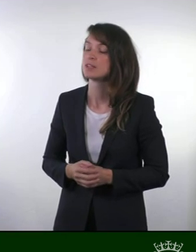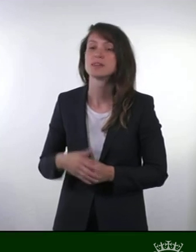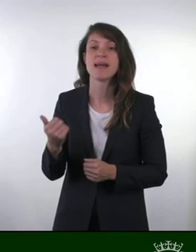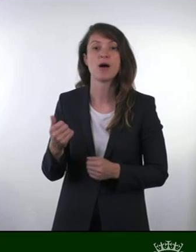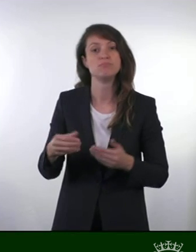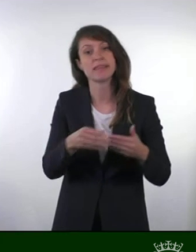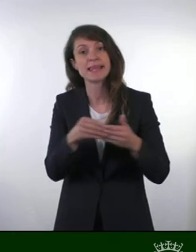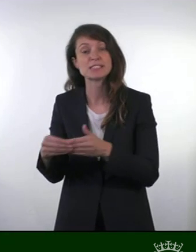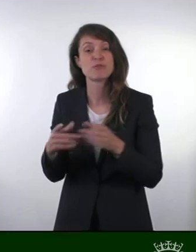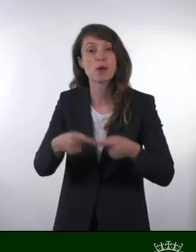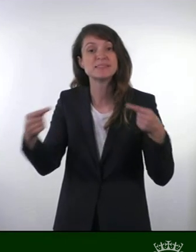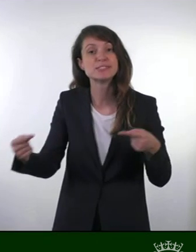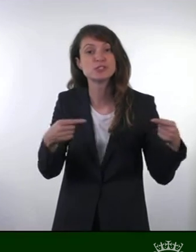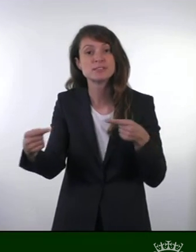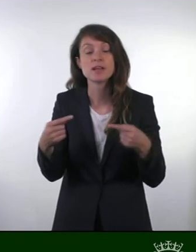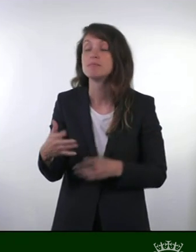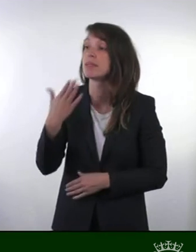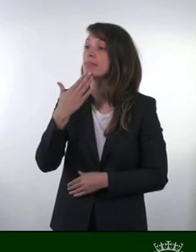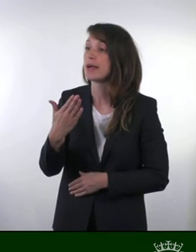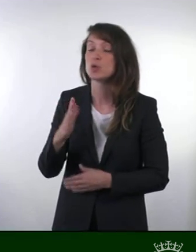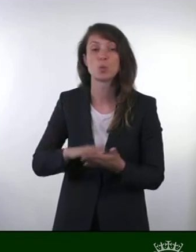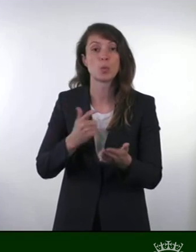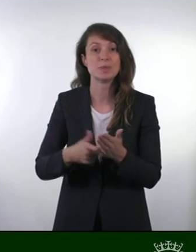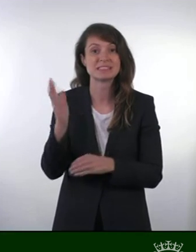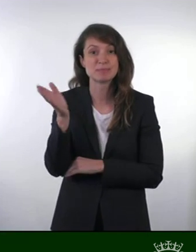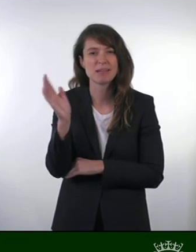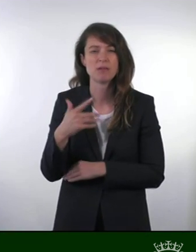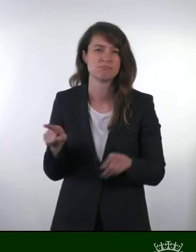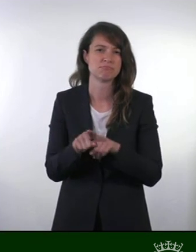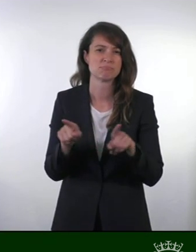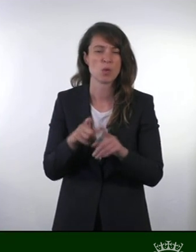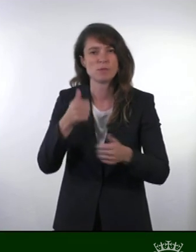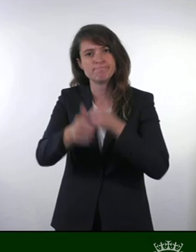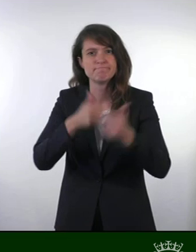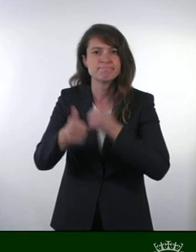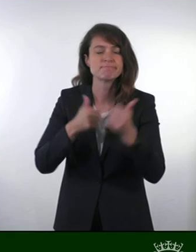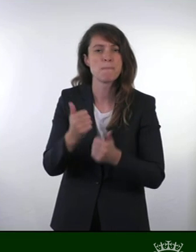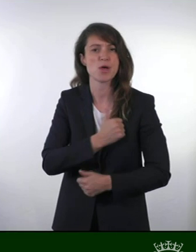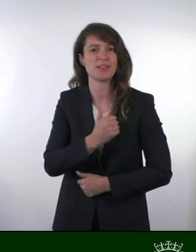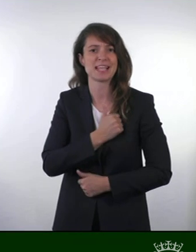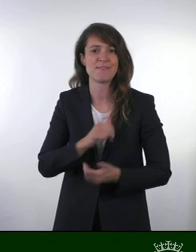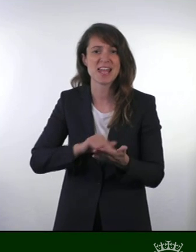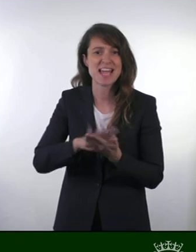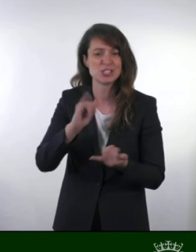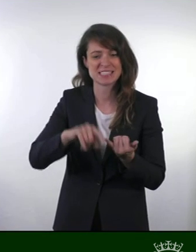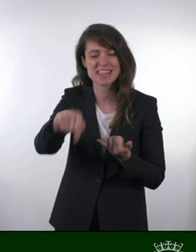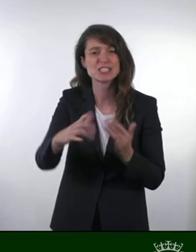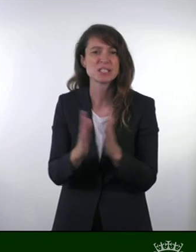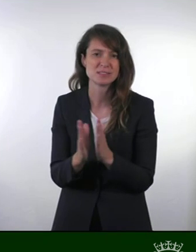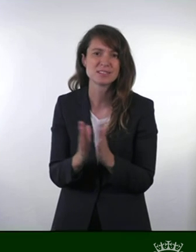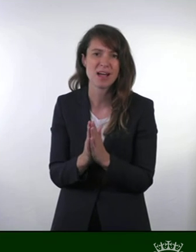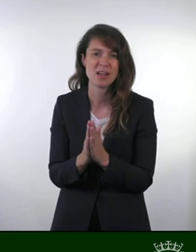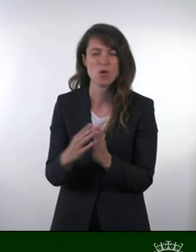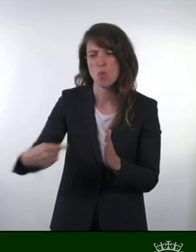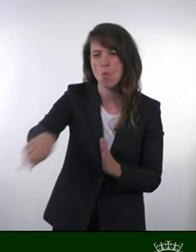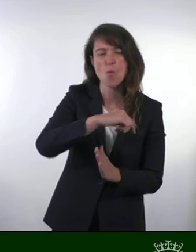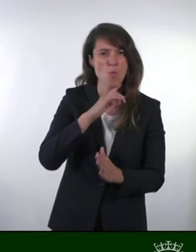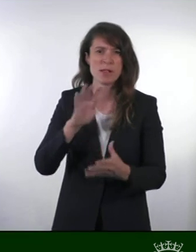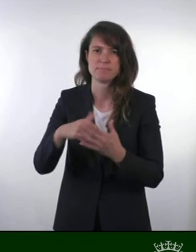May I, too, celebrate the birthday of the NHS, as we all will this Sunday, particularly at this time?